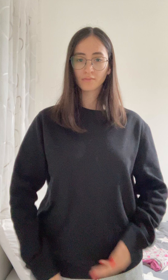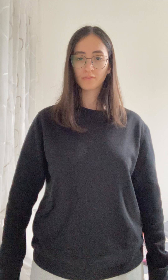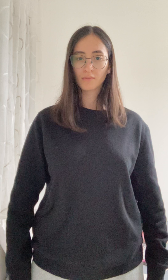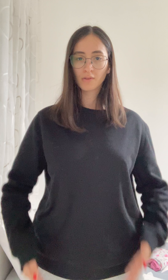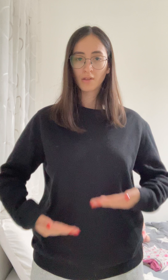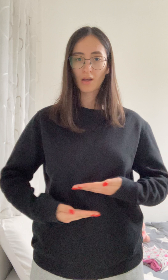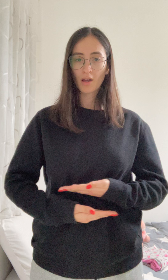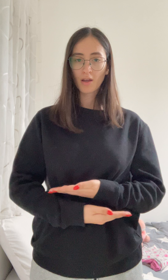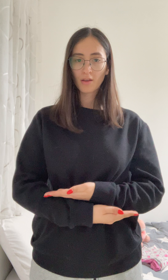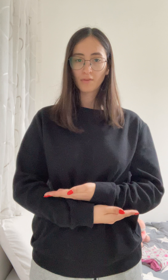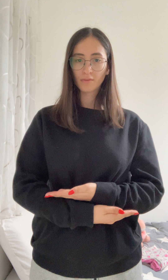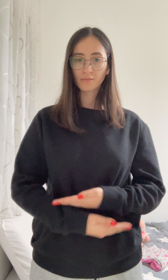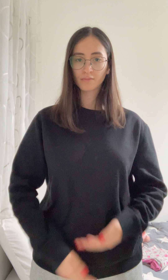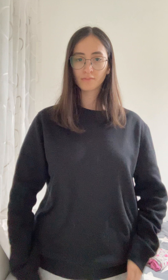רעב